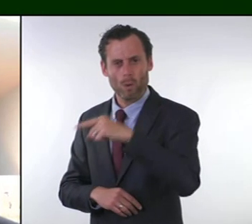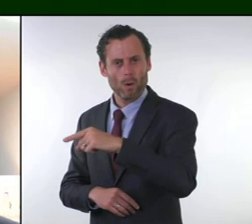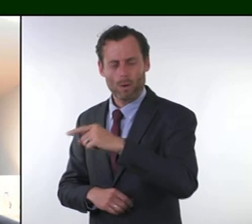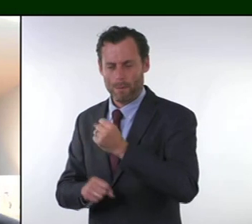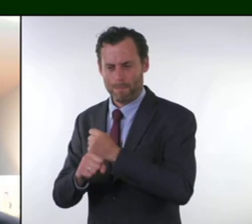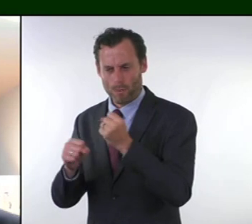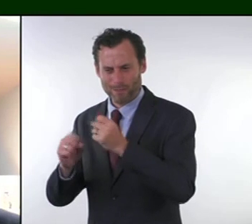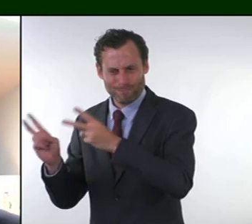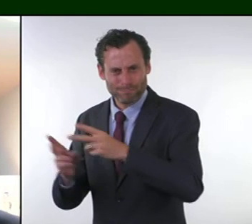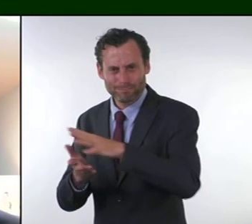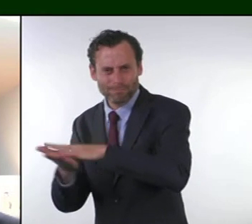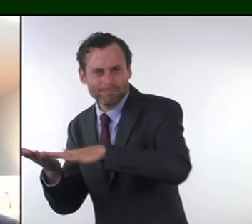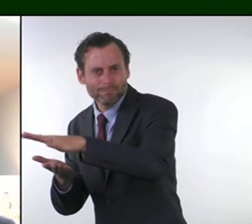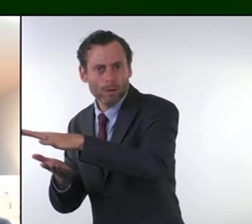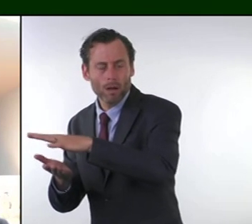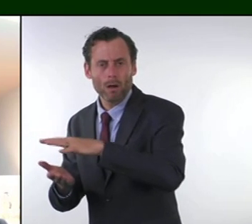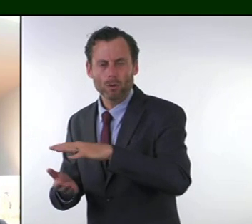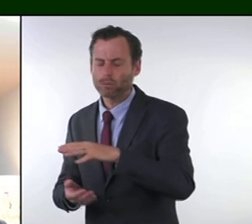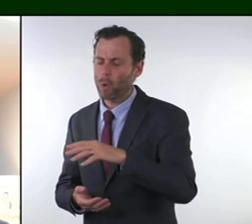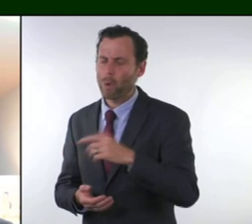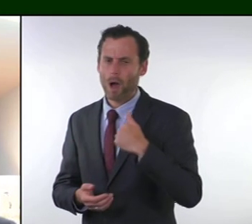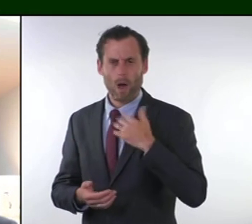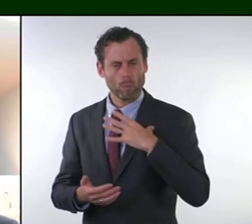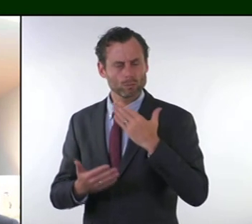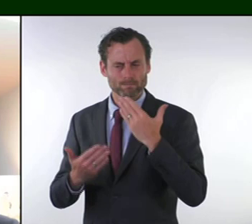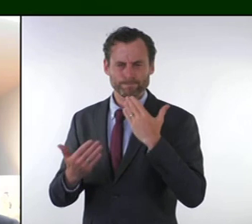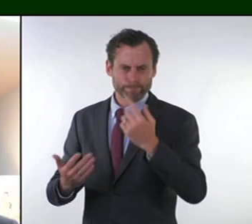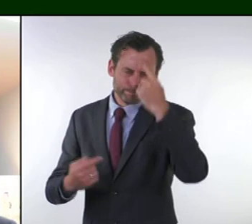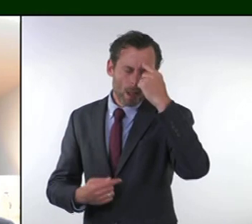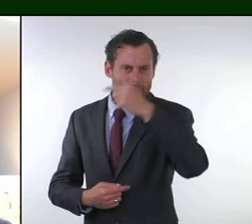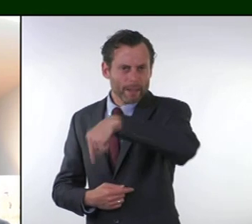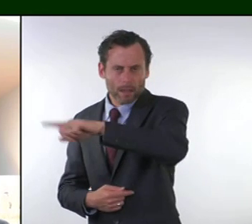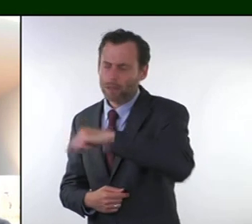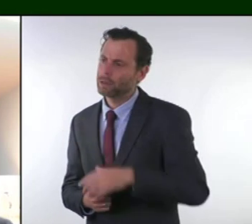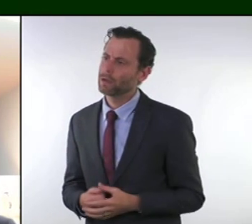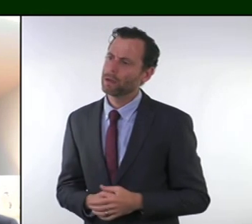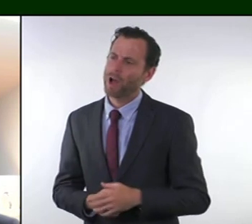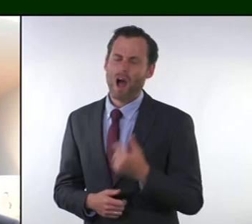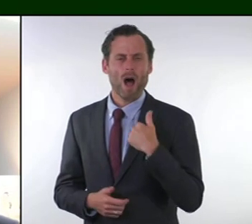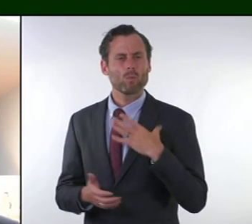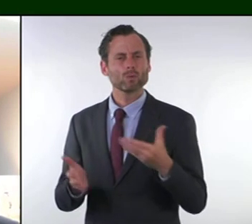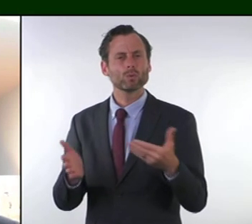May I associate myself with the concerns about Tory hospital parking charges?